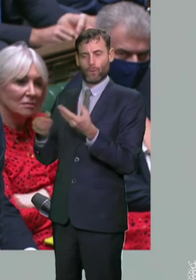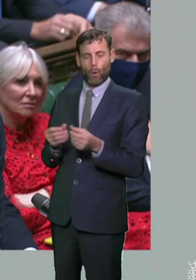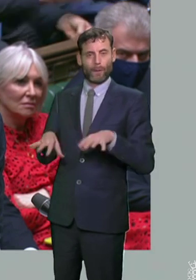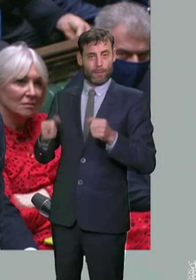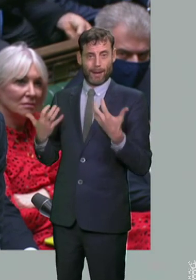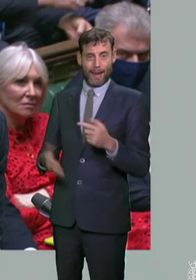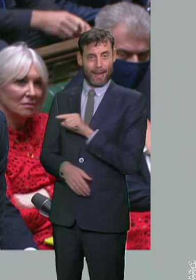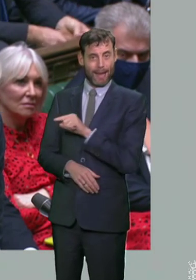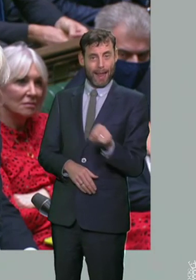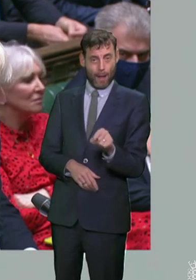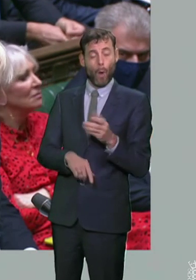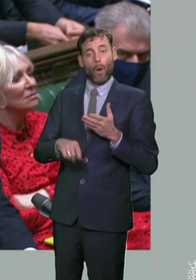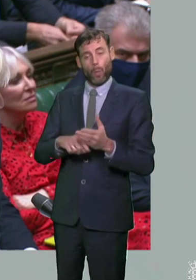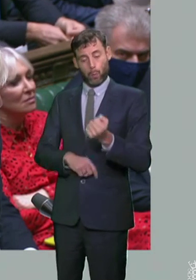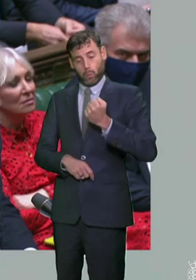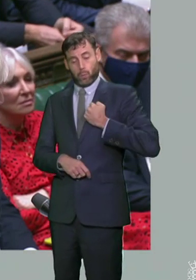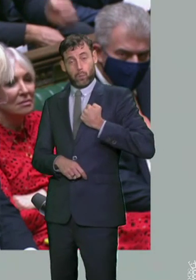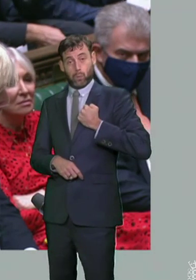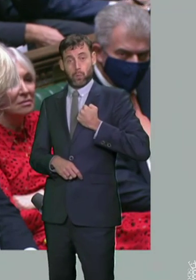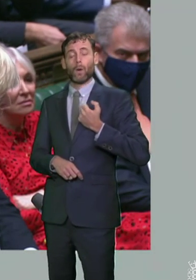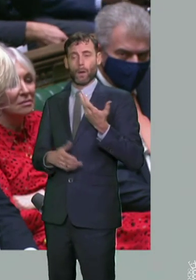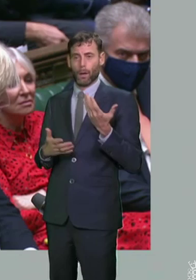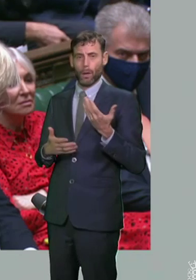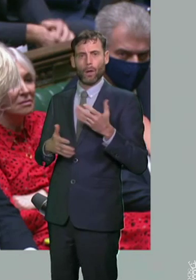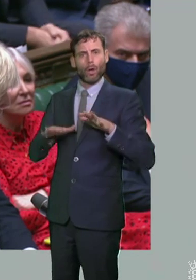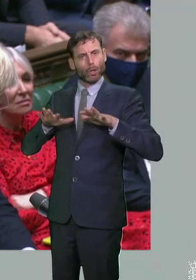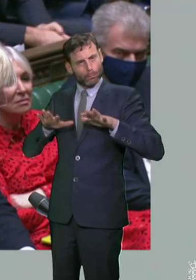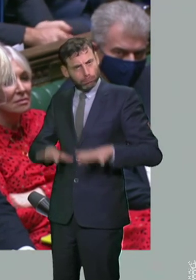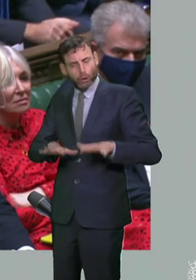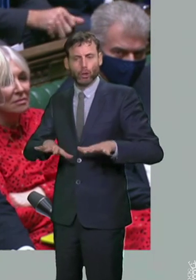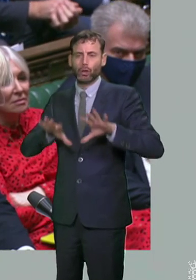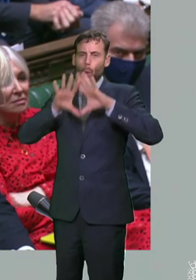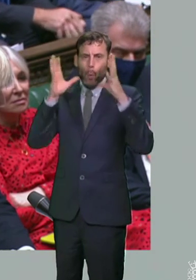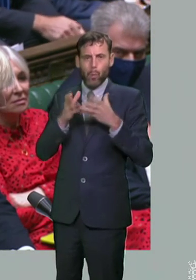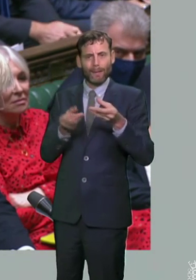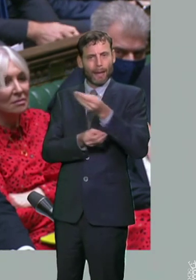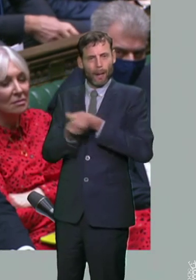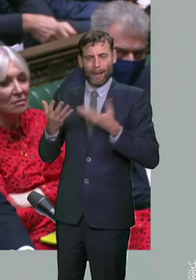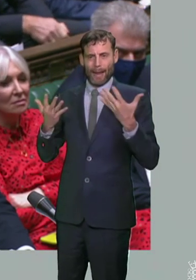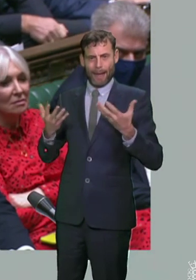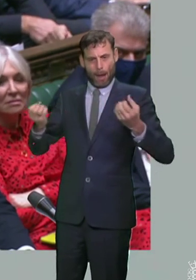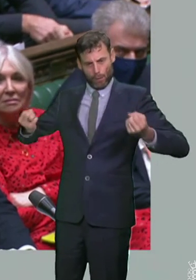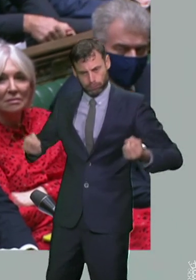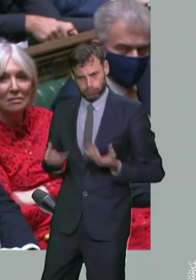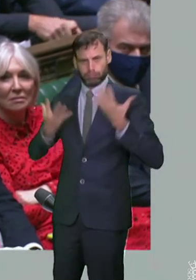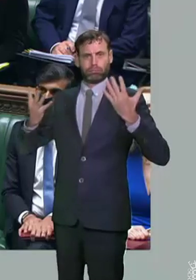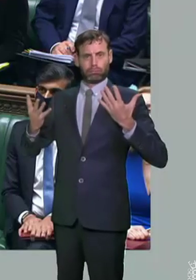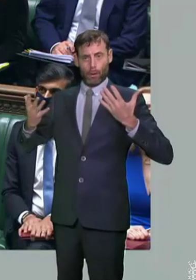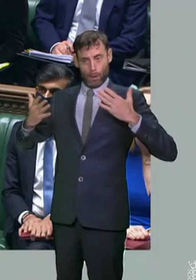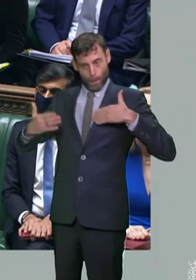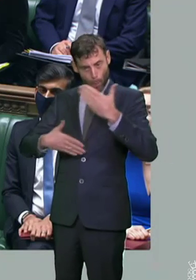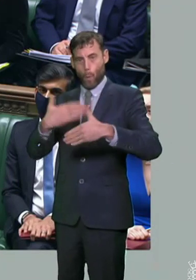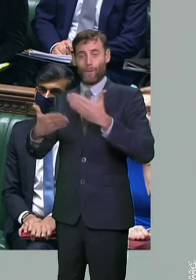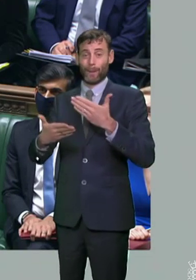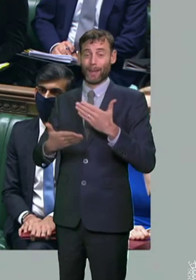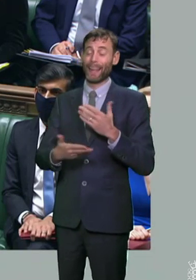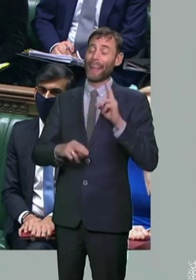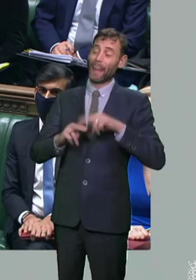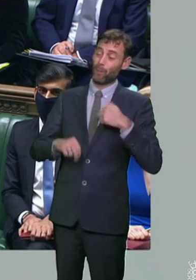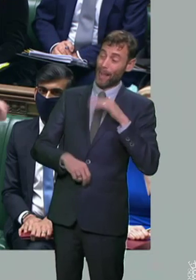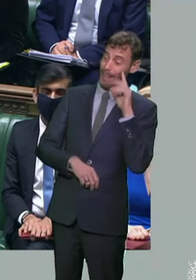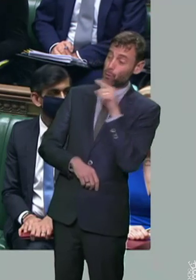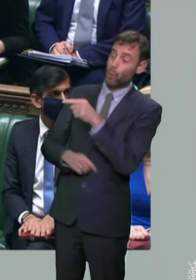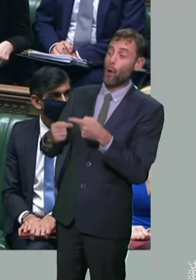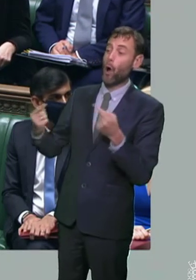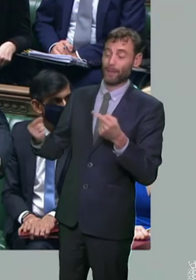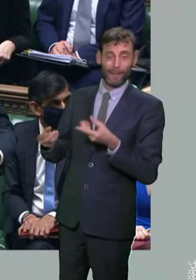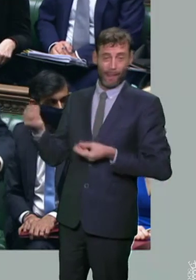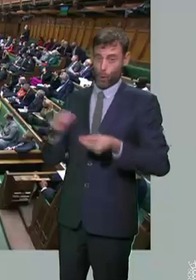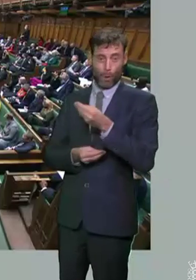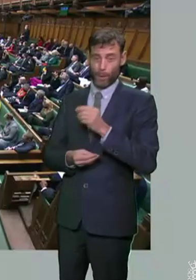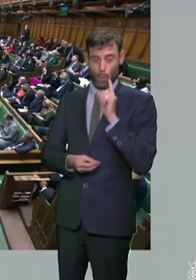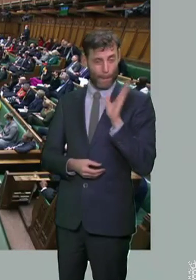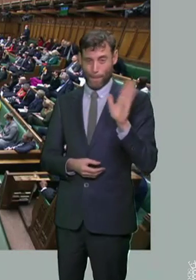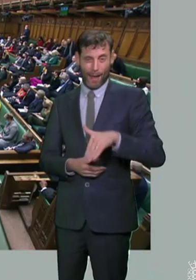They are the result of the British economy and the world economy coming back to life, which frankly would not have happened if we had listened to the Leader of the Opposition.